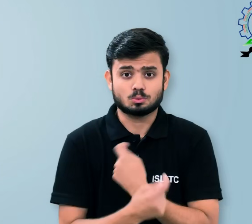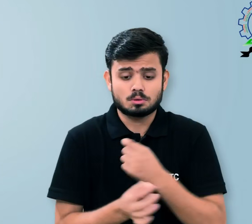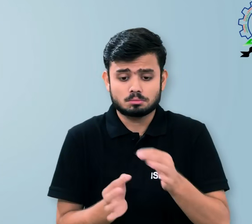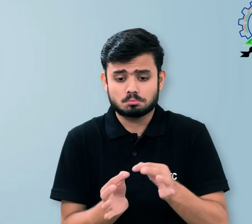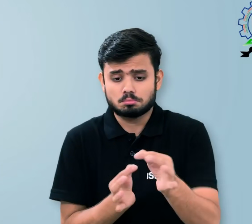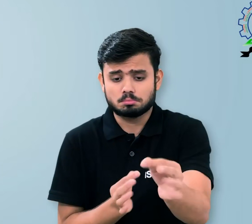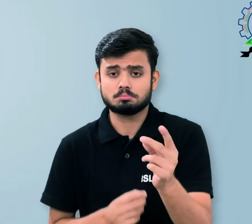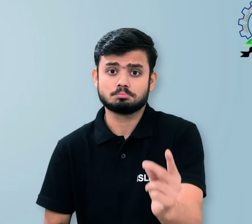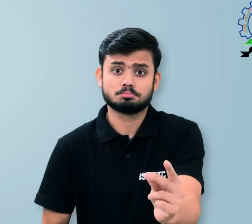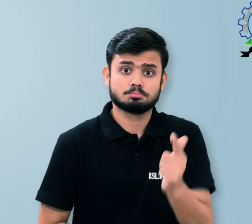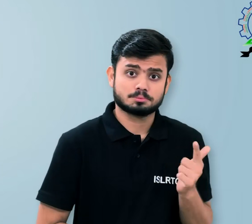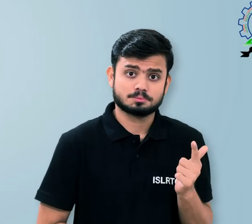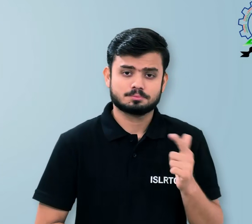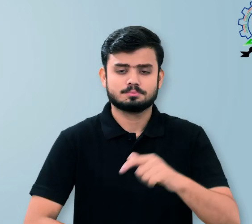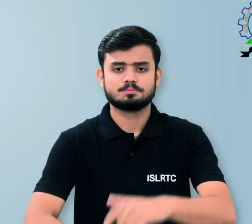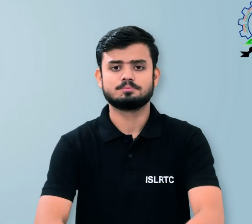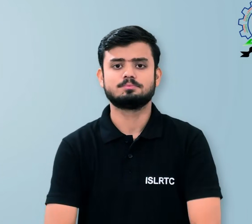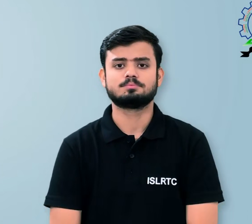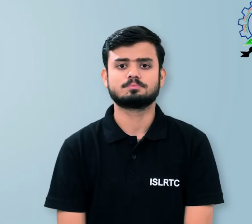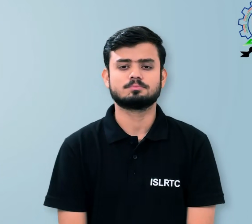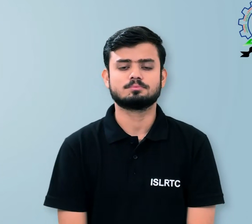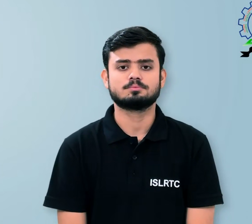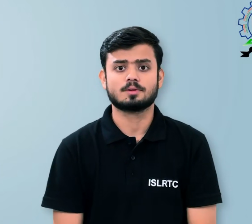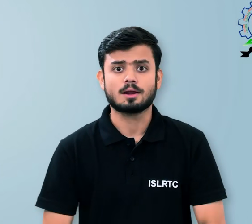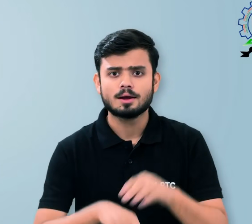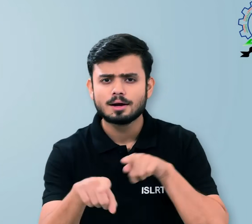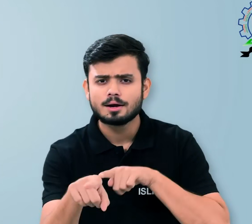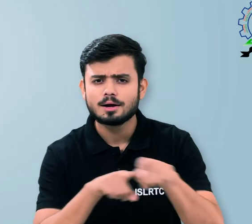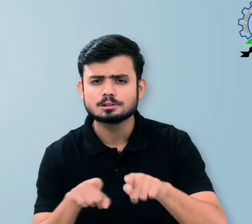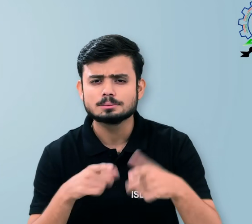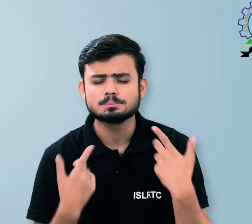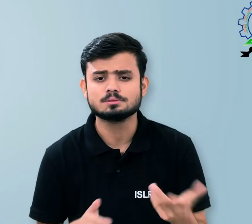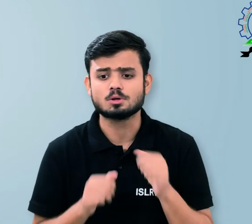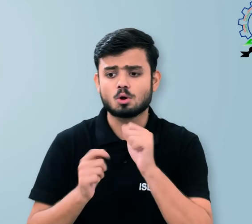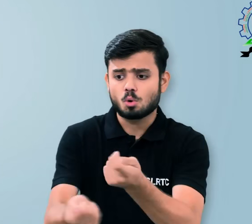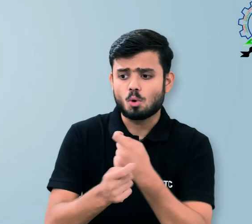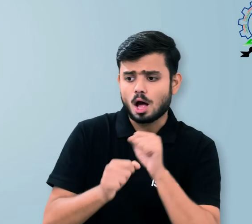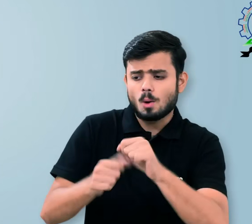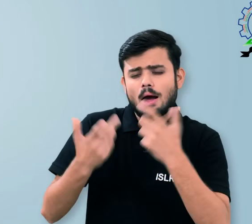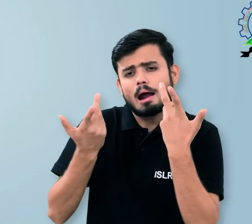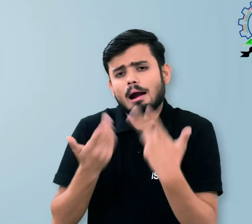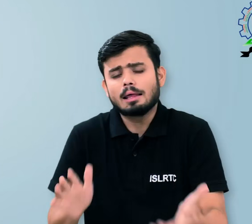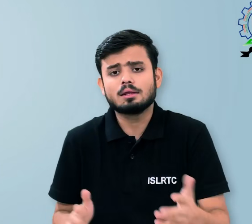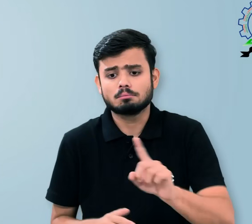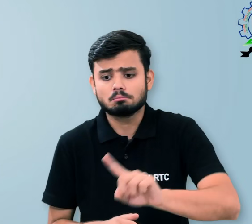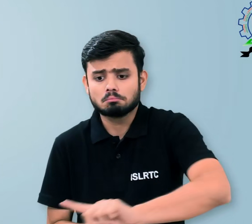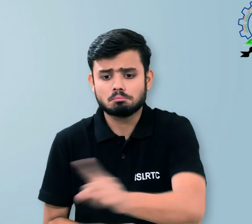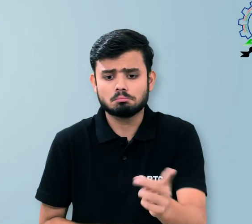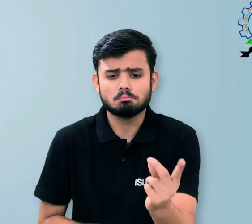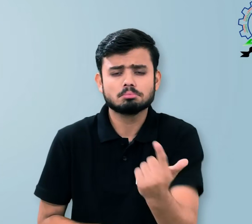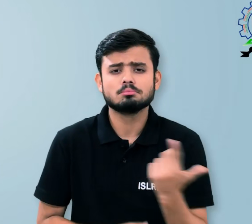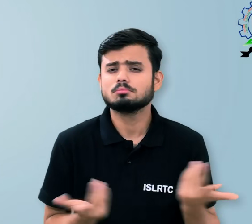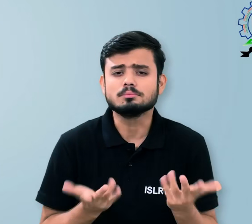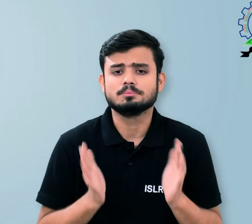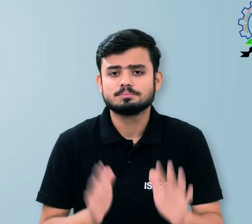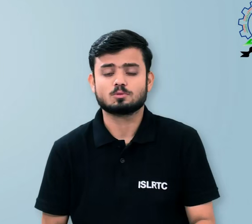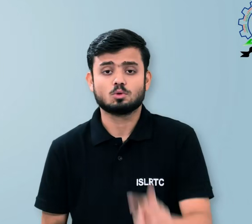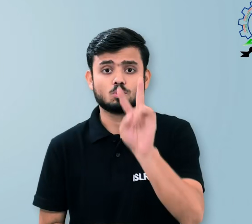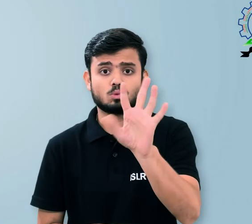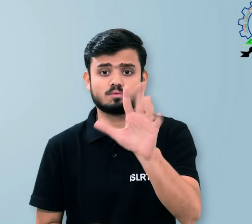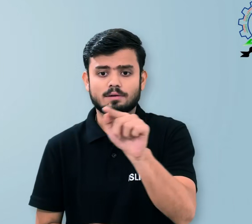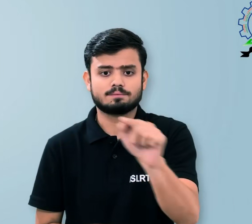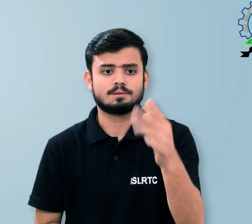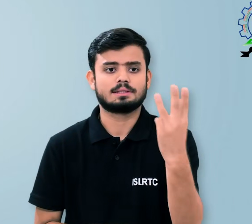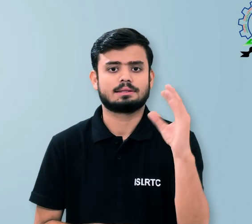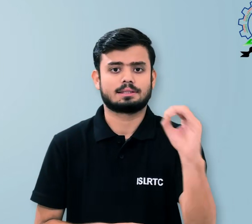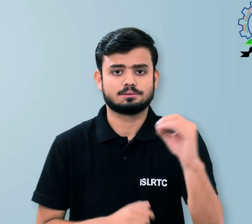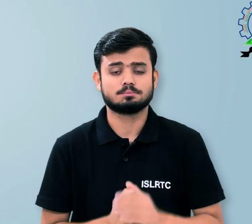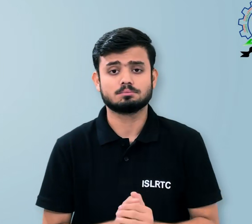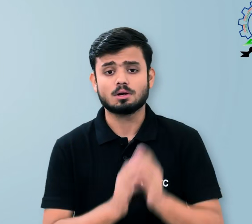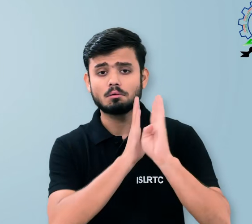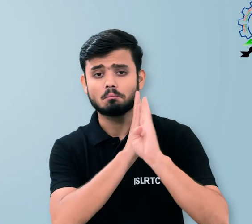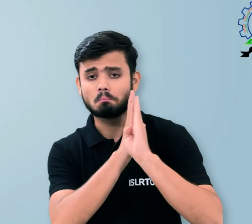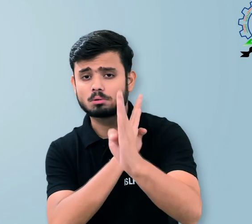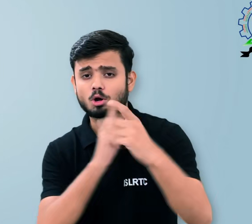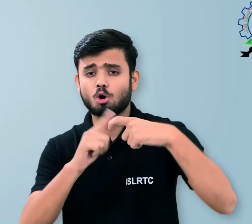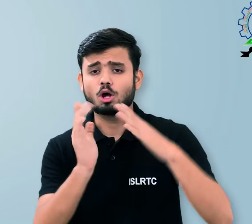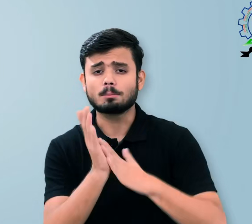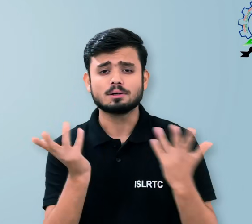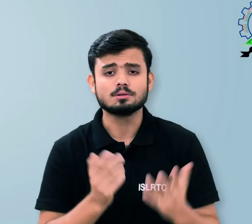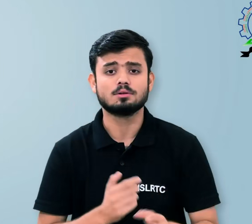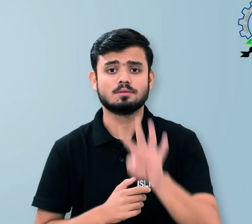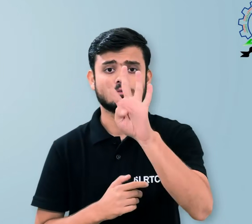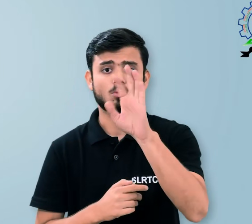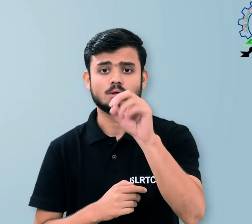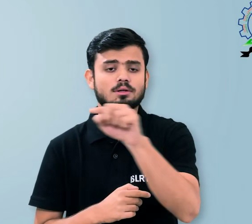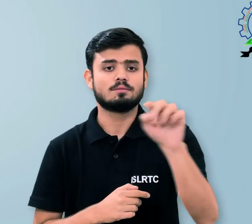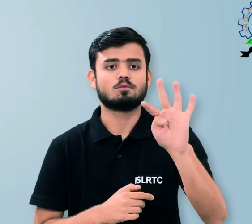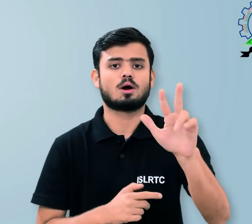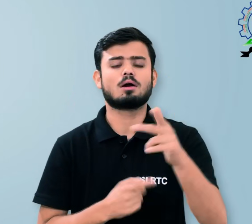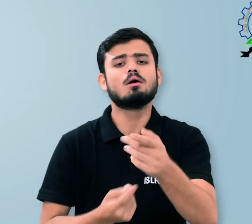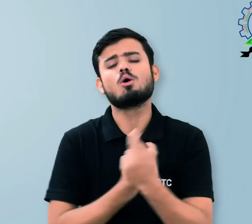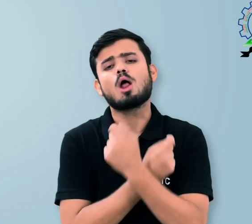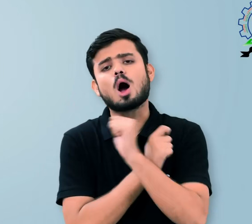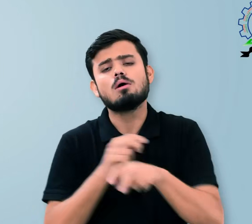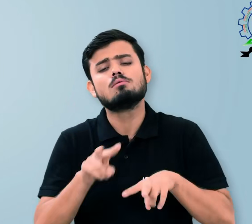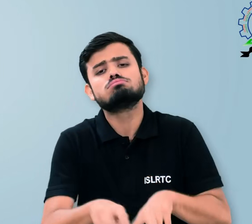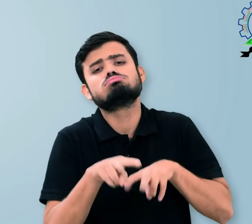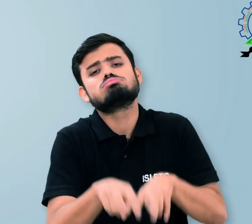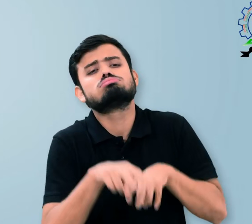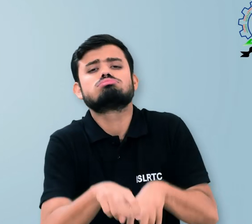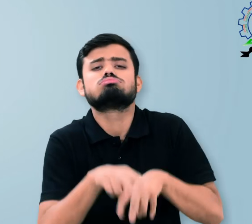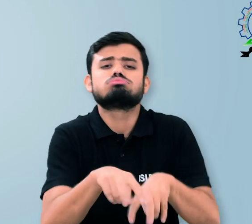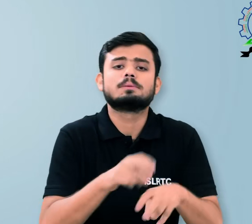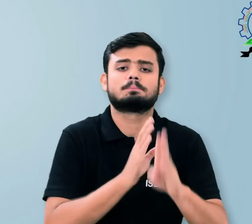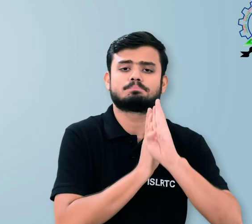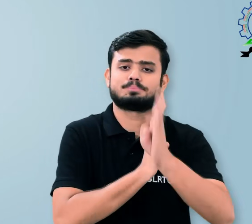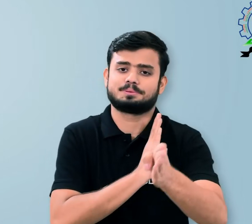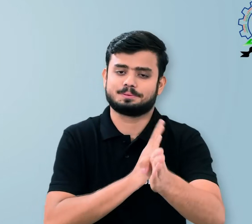Gallop The gallop is the fastest gait of a horse, typically reaching speeds of 25-30 mph (40- 48 km/h)